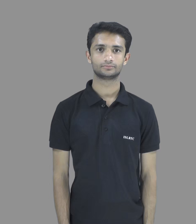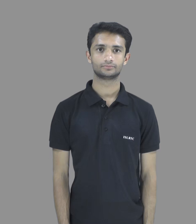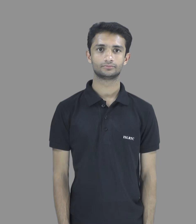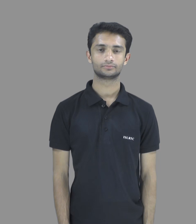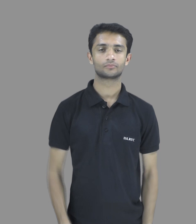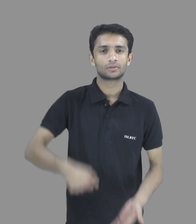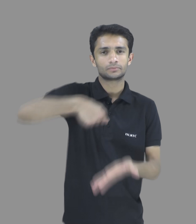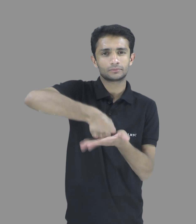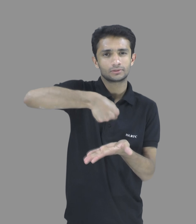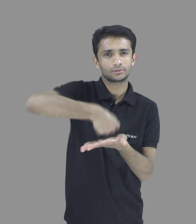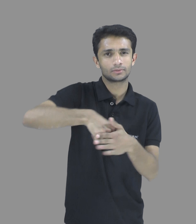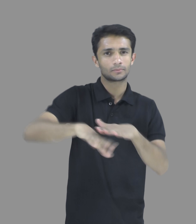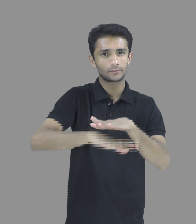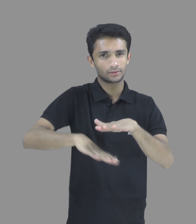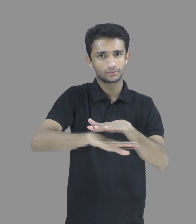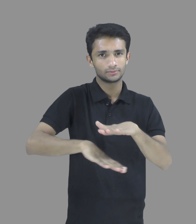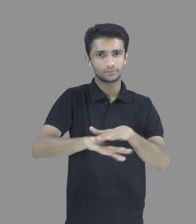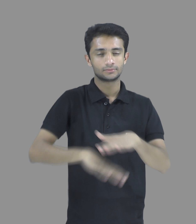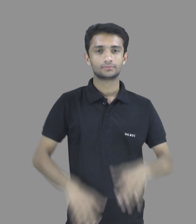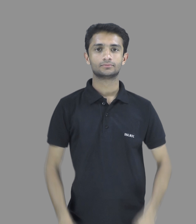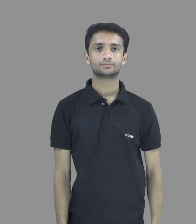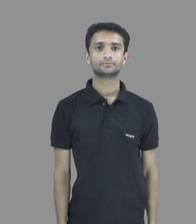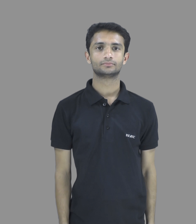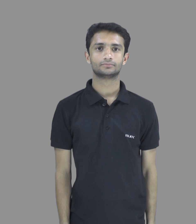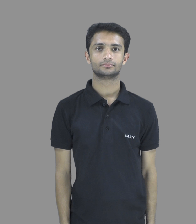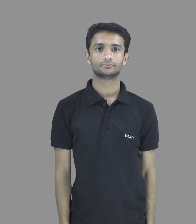Basic